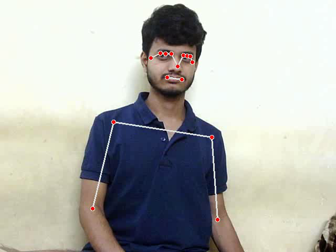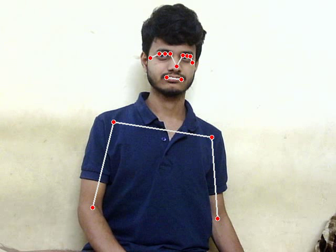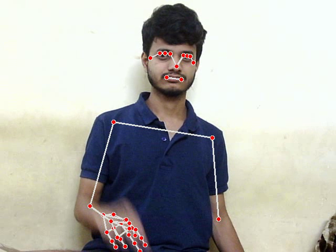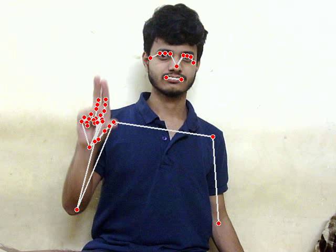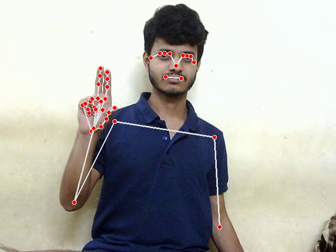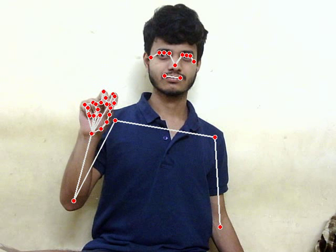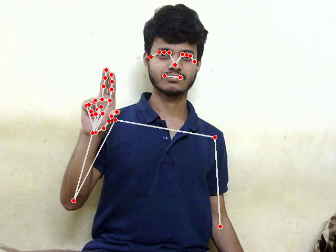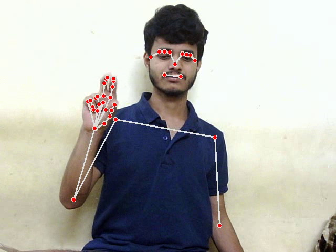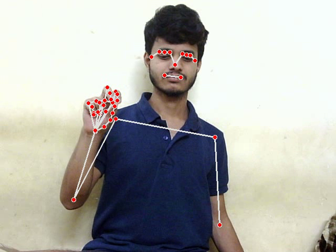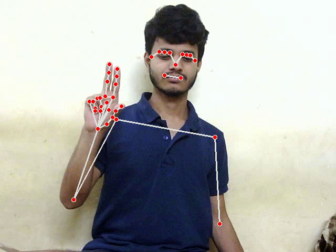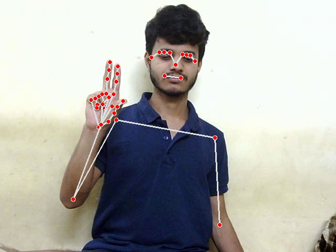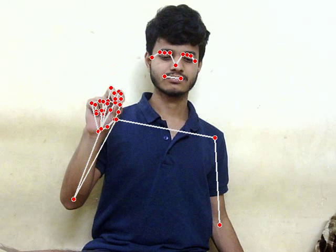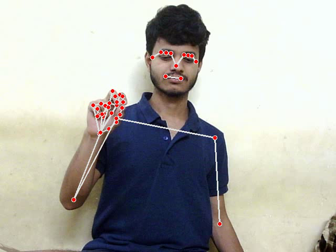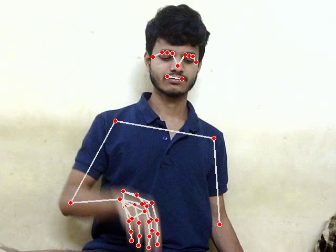no